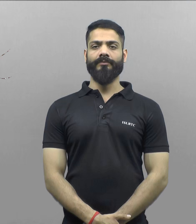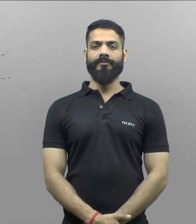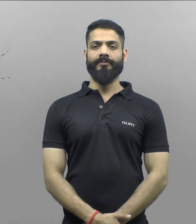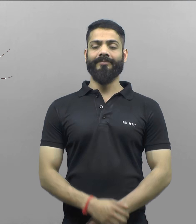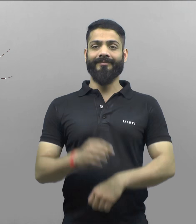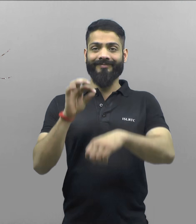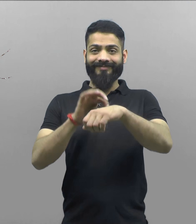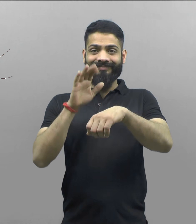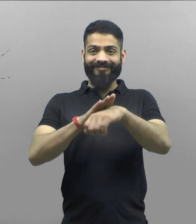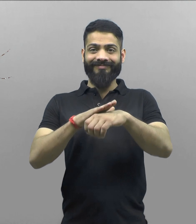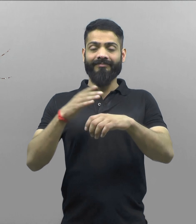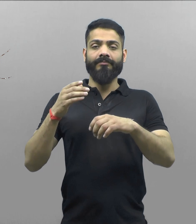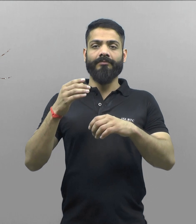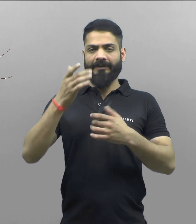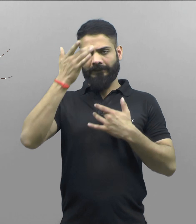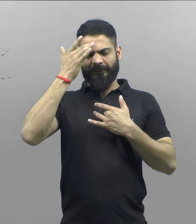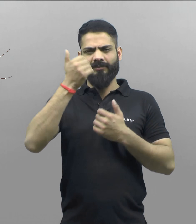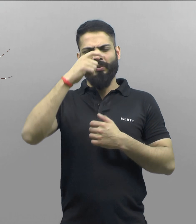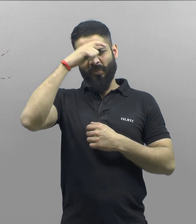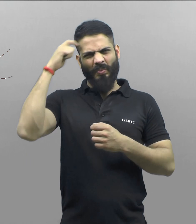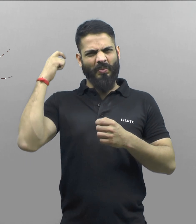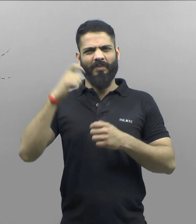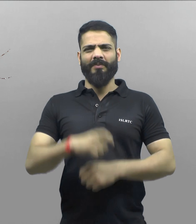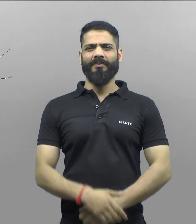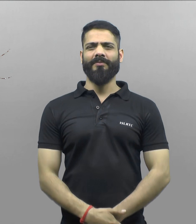Dengue